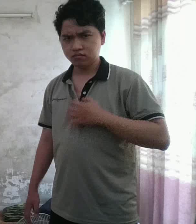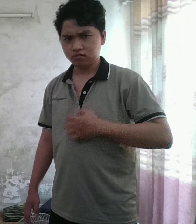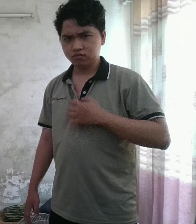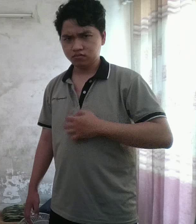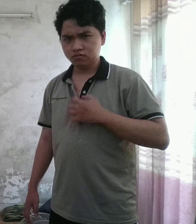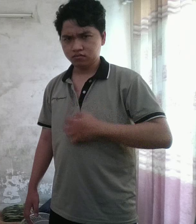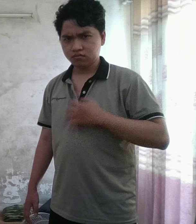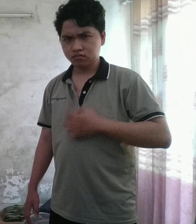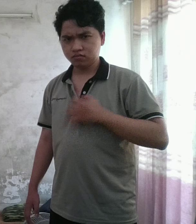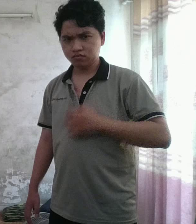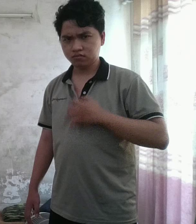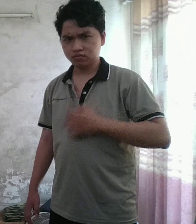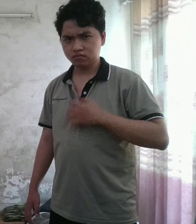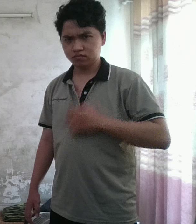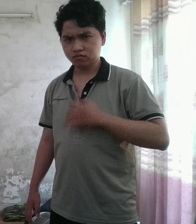ghen